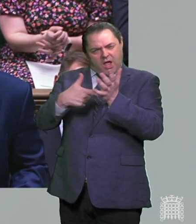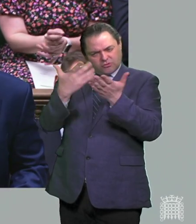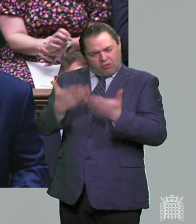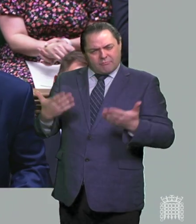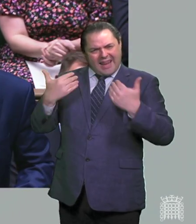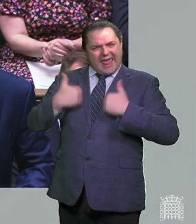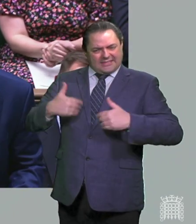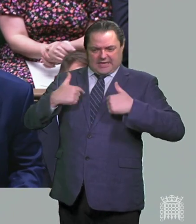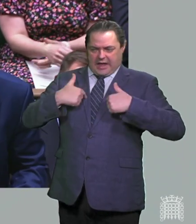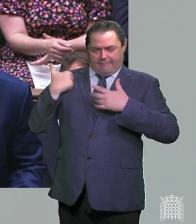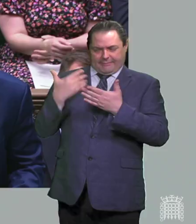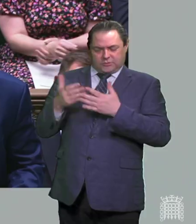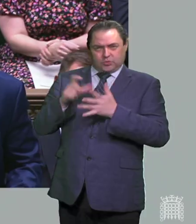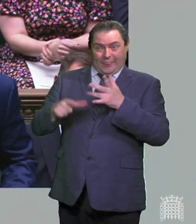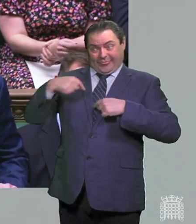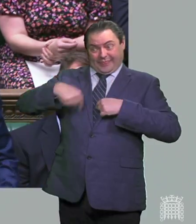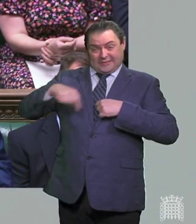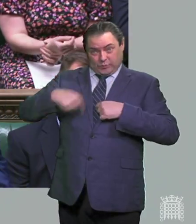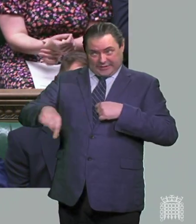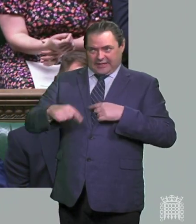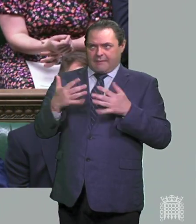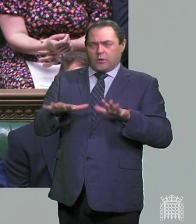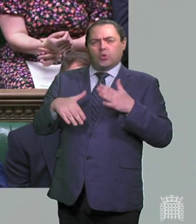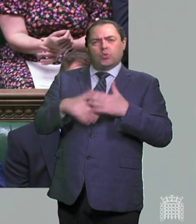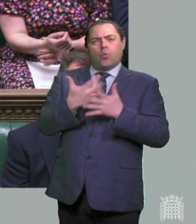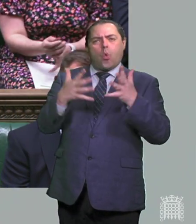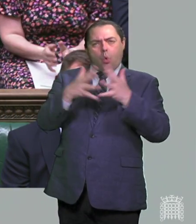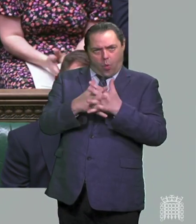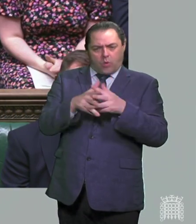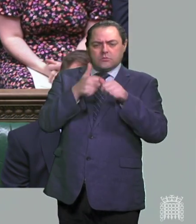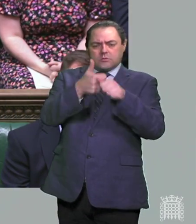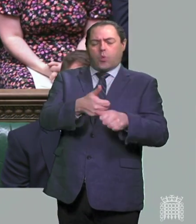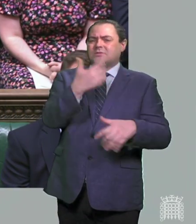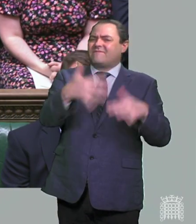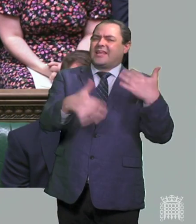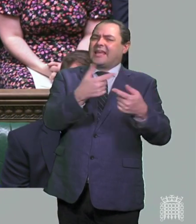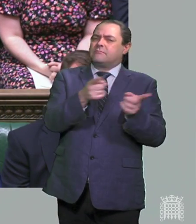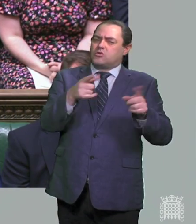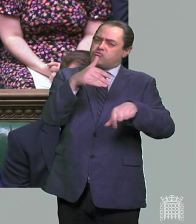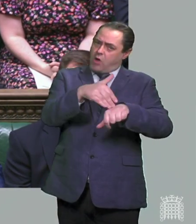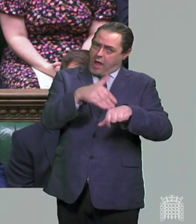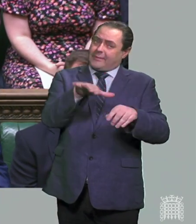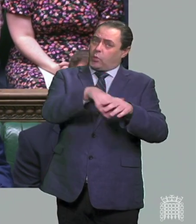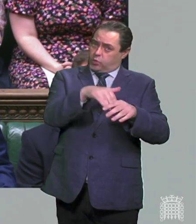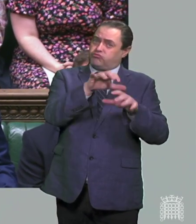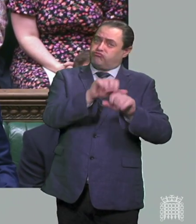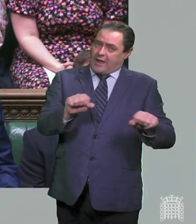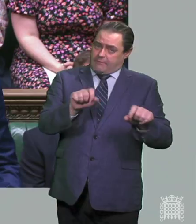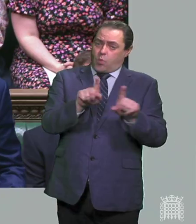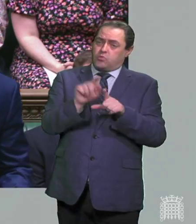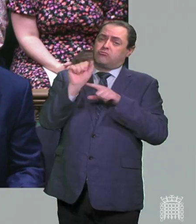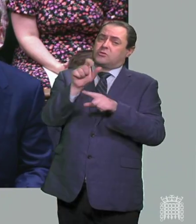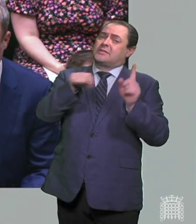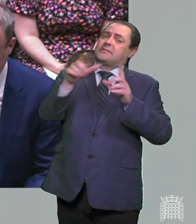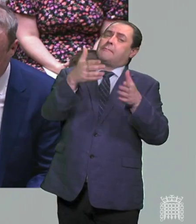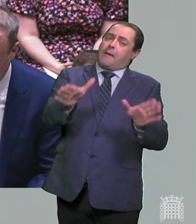Let me tell her what I have been doing this week. We have delivered new legislation to support the victims of crime, including rape, and to protect the public.